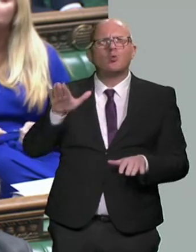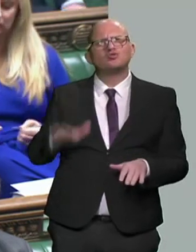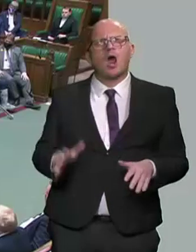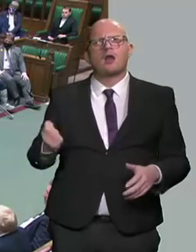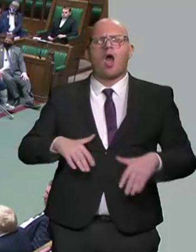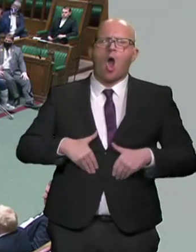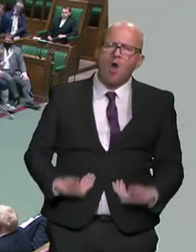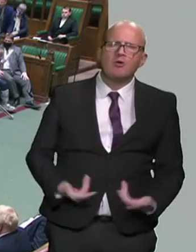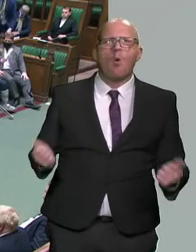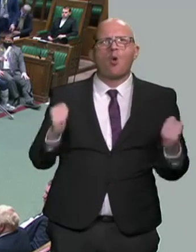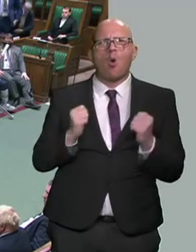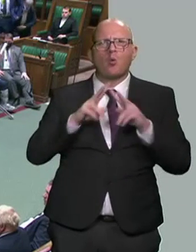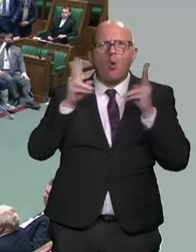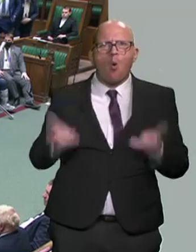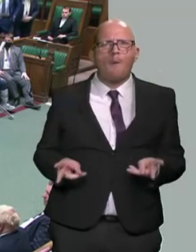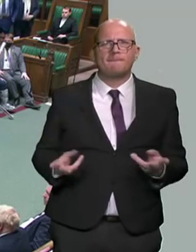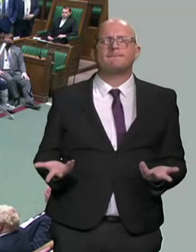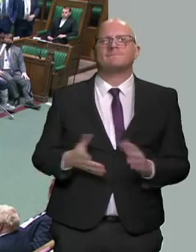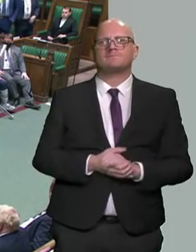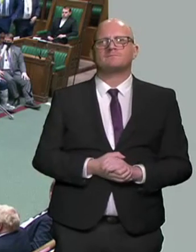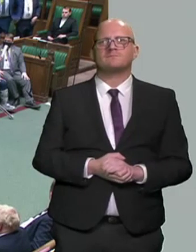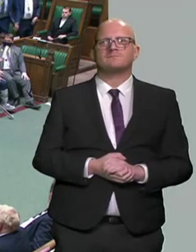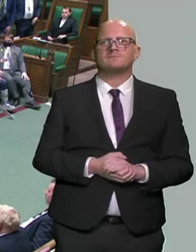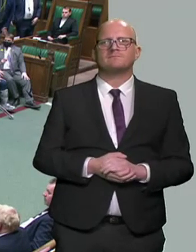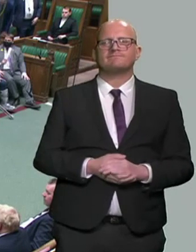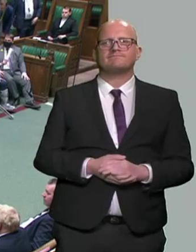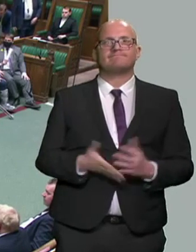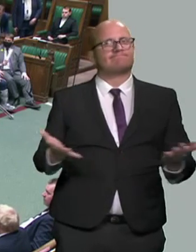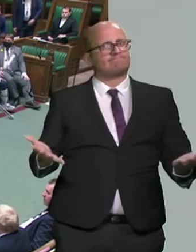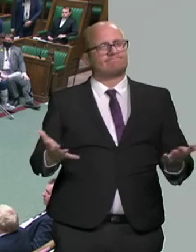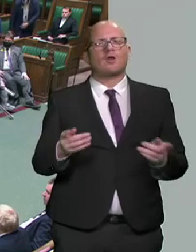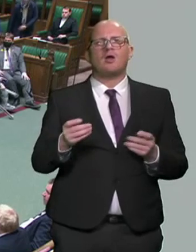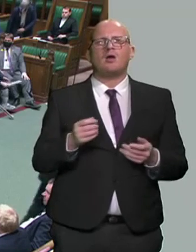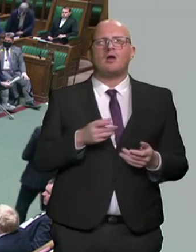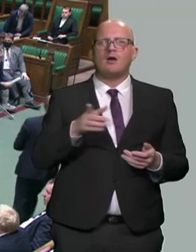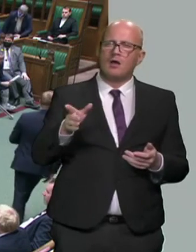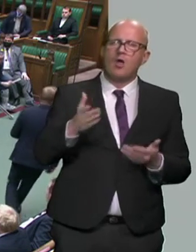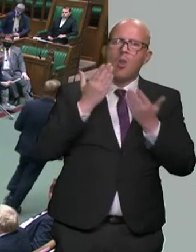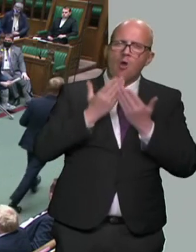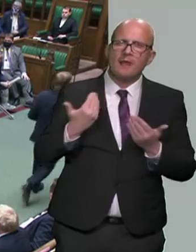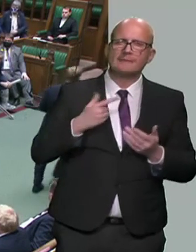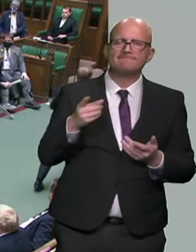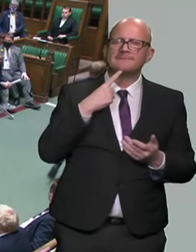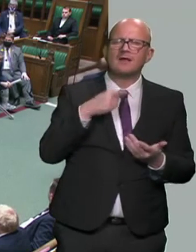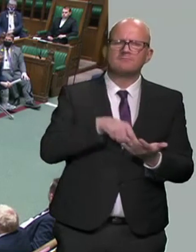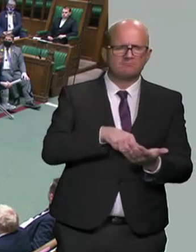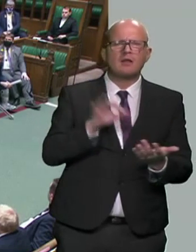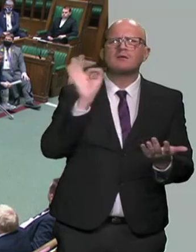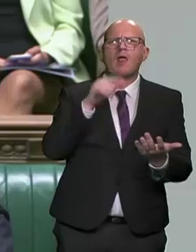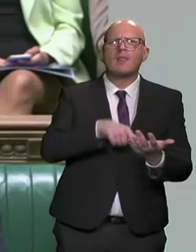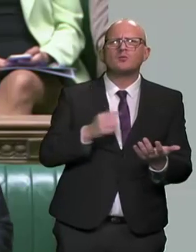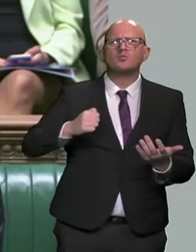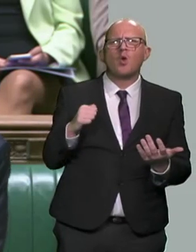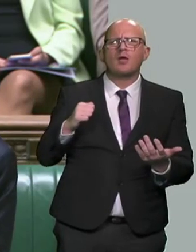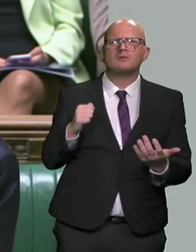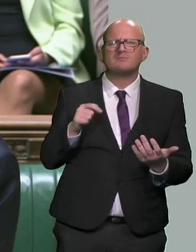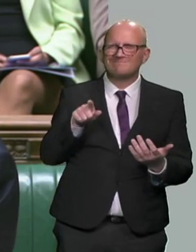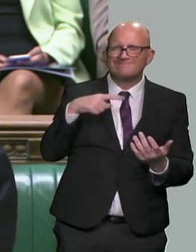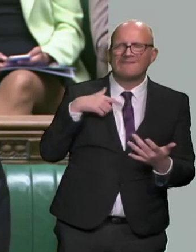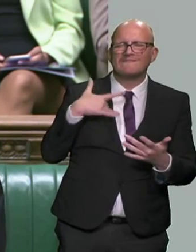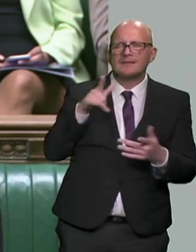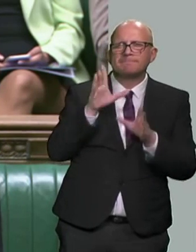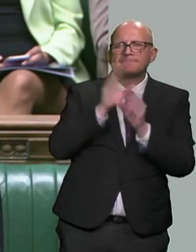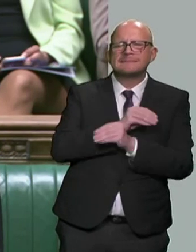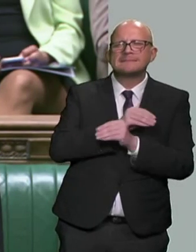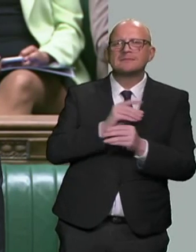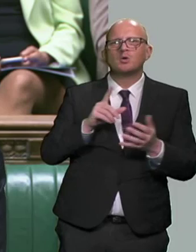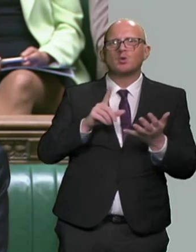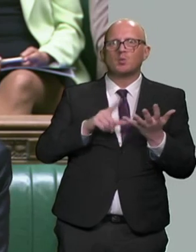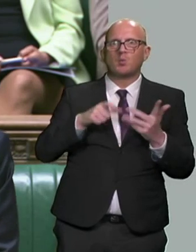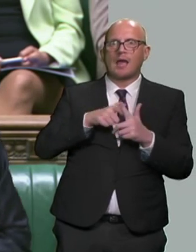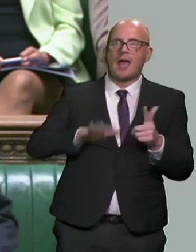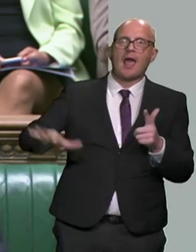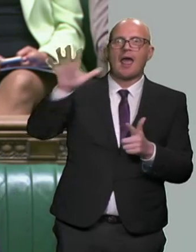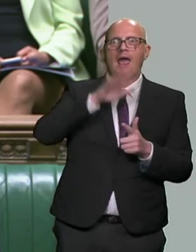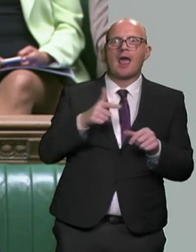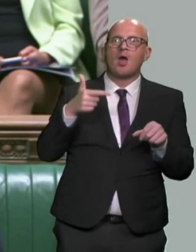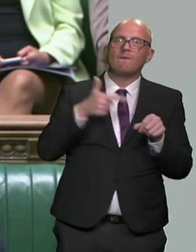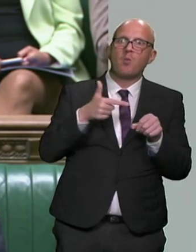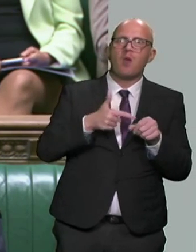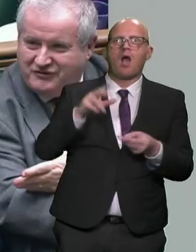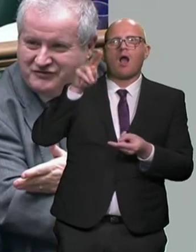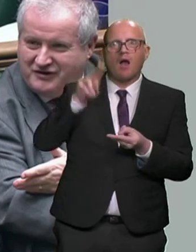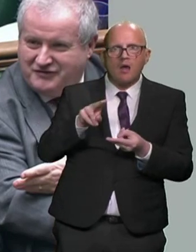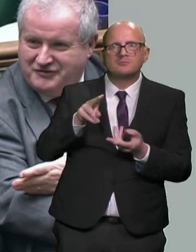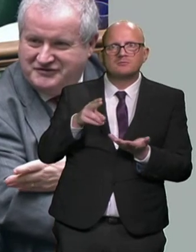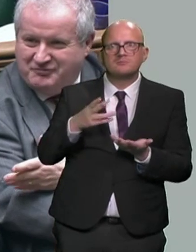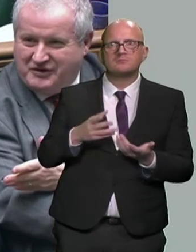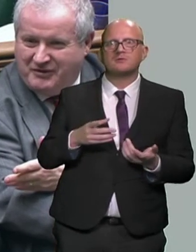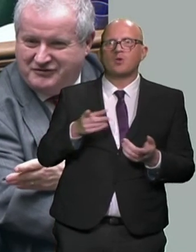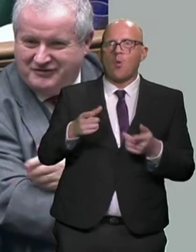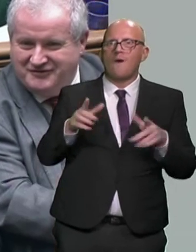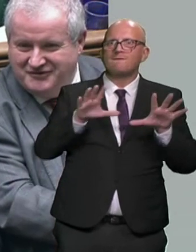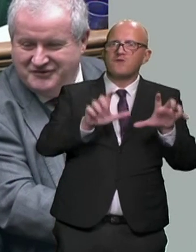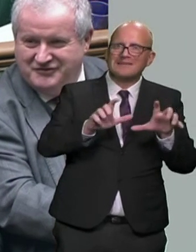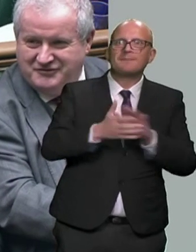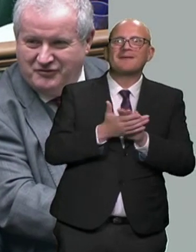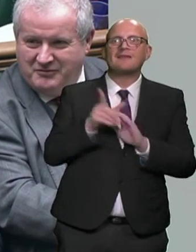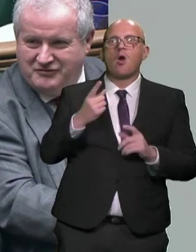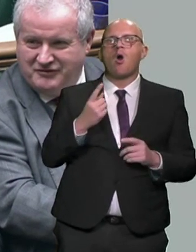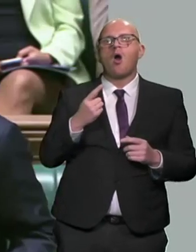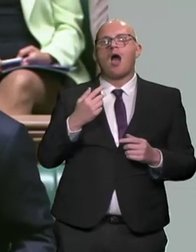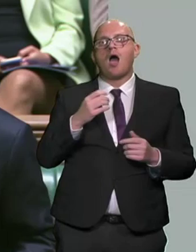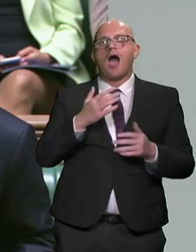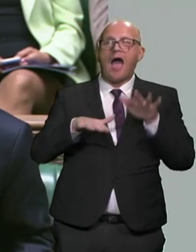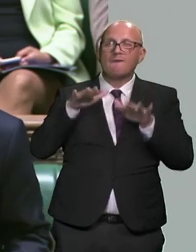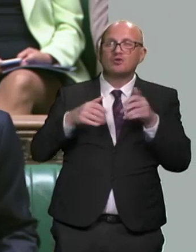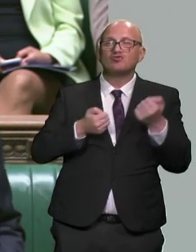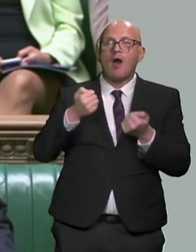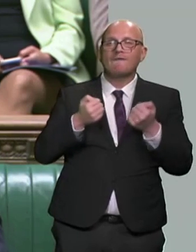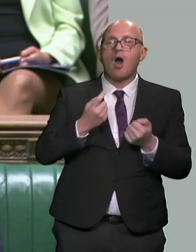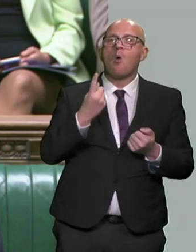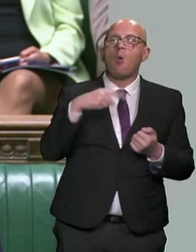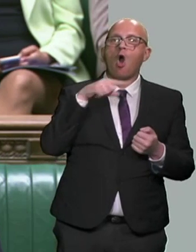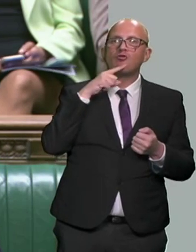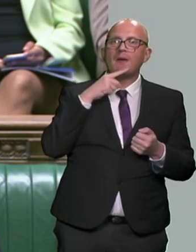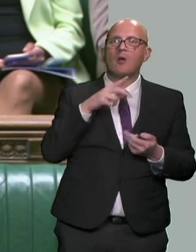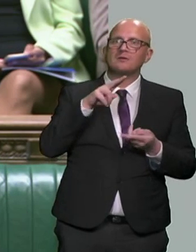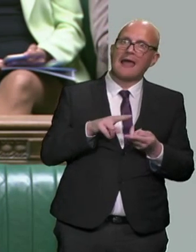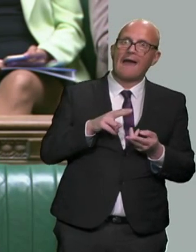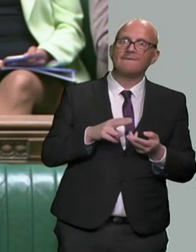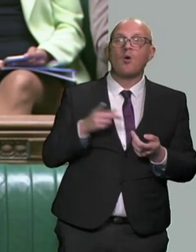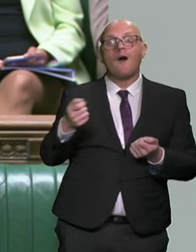The hon. Lady said that there is nothing for Scotland in this statement, but maybe she missed the part about the UK-wide fuel duty cut, which, together with the freeze, will save a typical driver £100 and a typical van driver £200 this year.